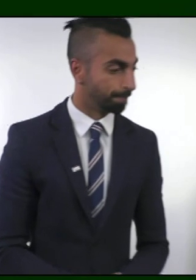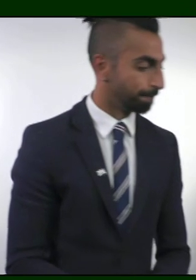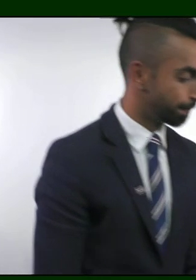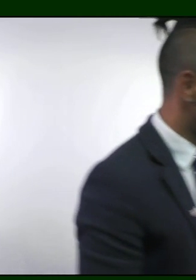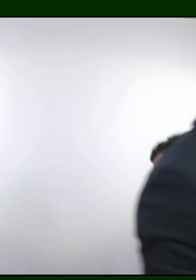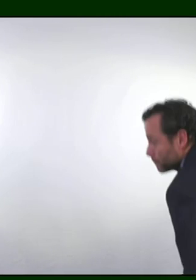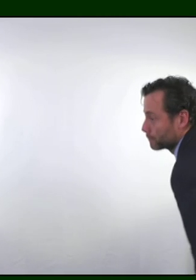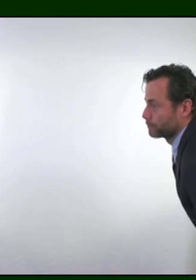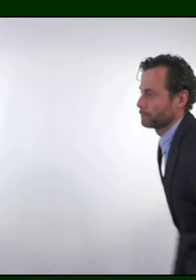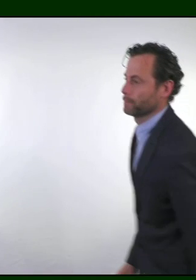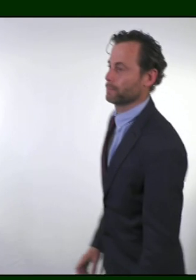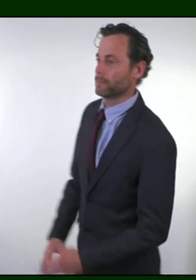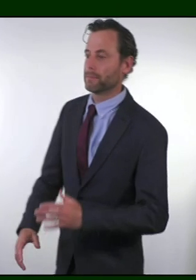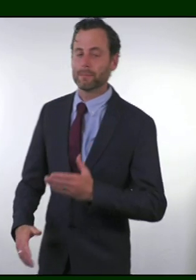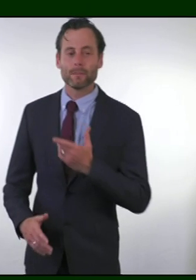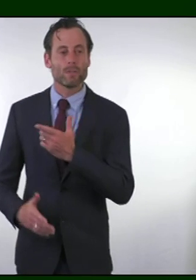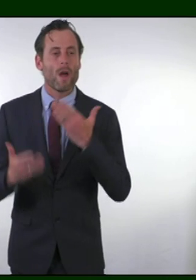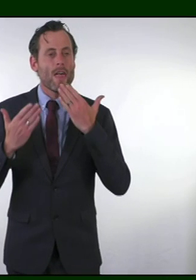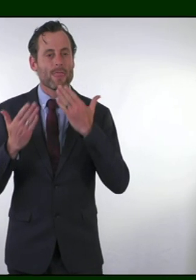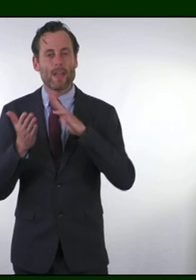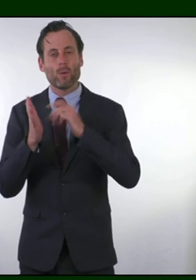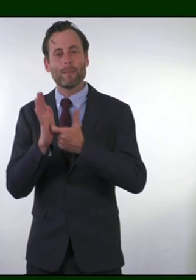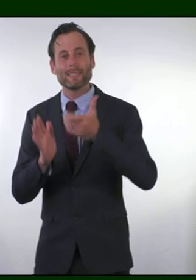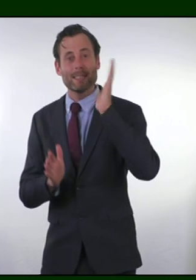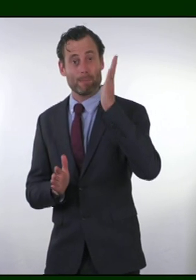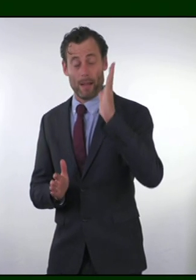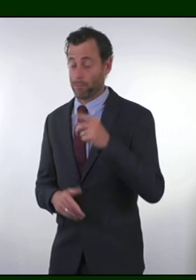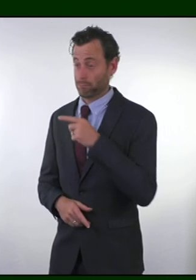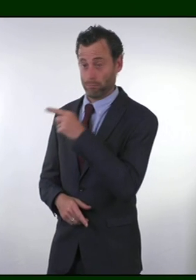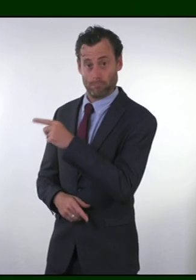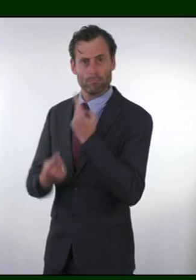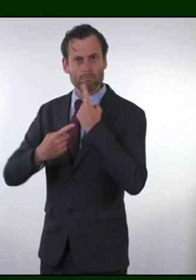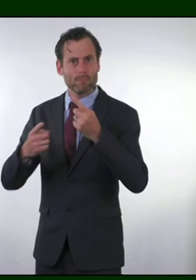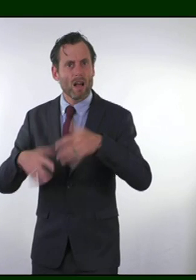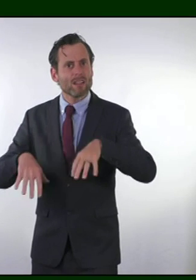The Chancellor said at the beginning of his statement that